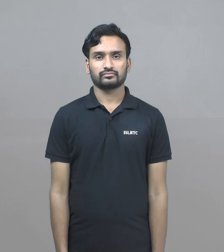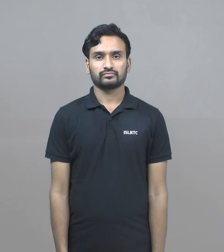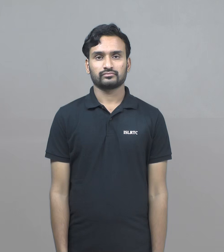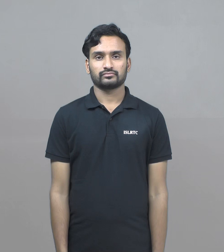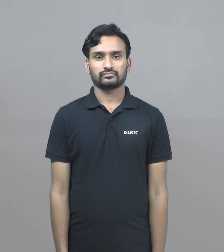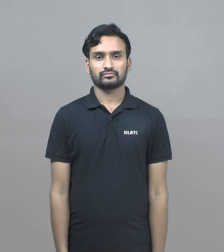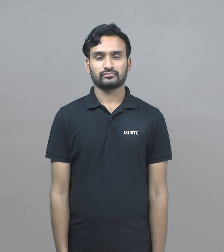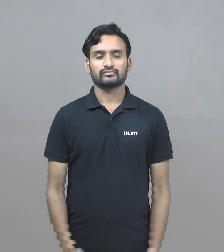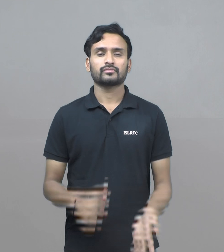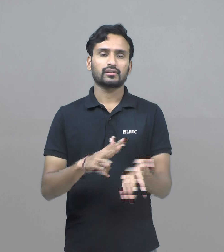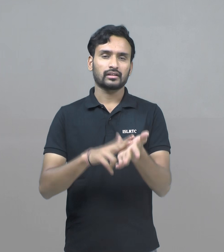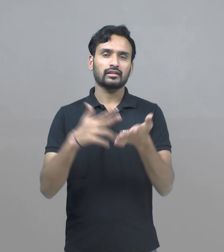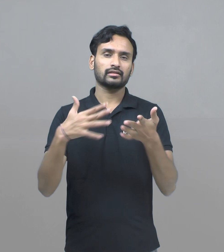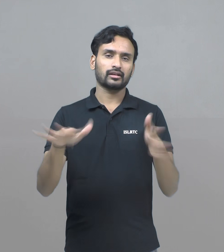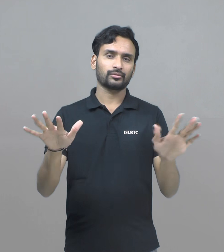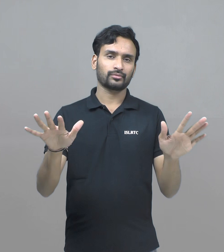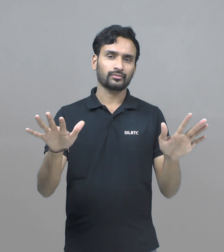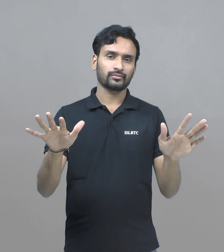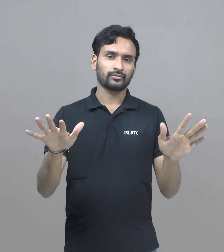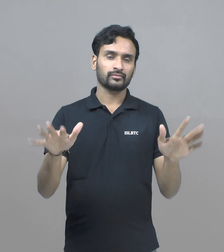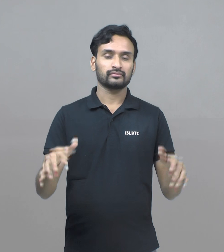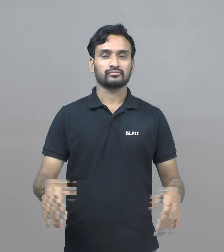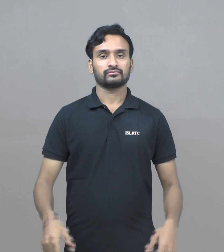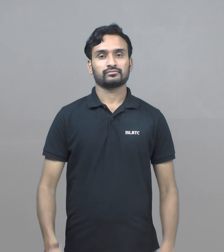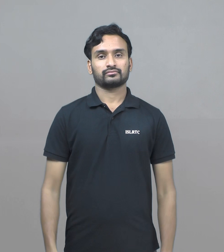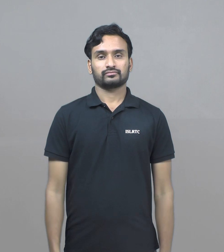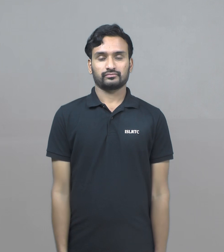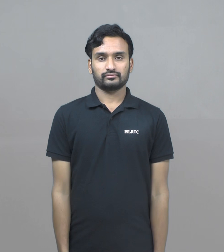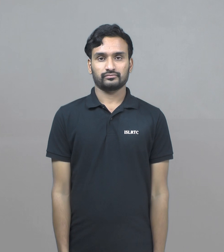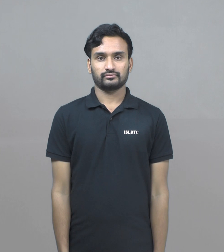Nature